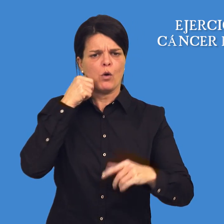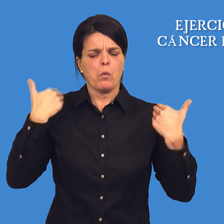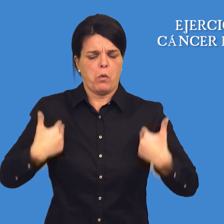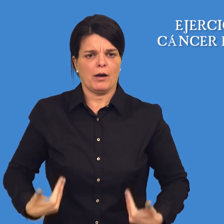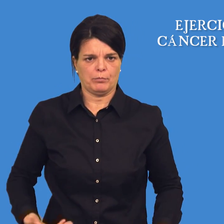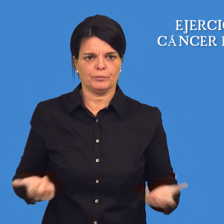cuerpo